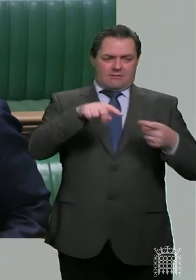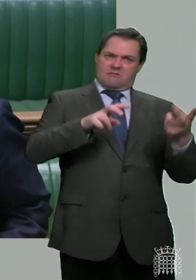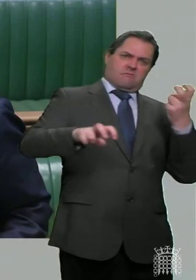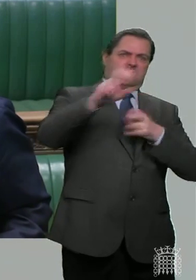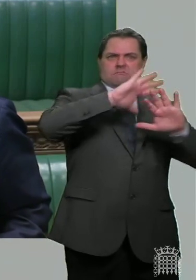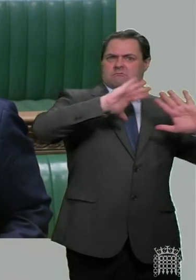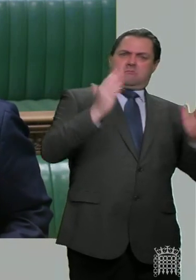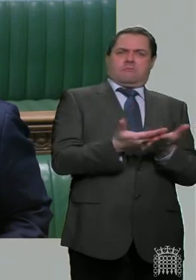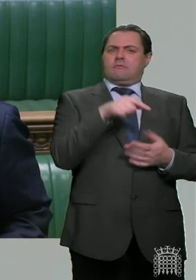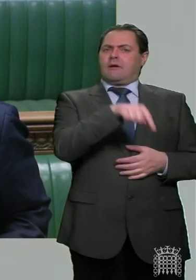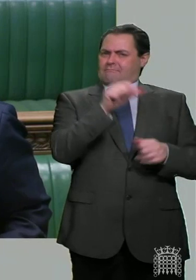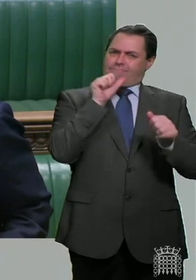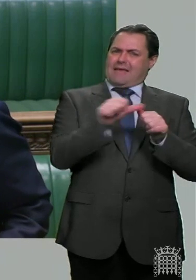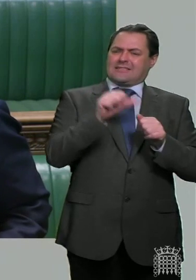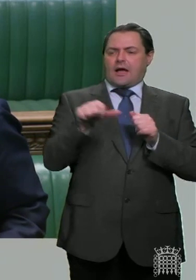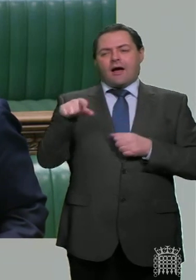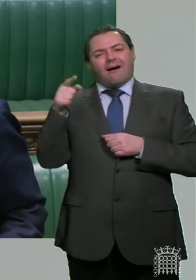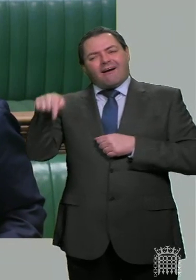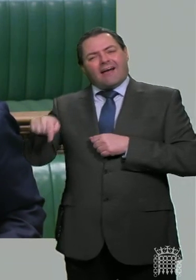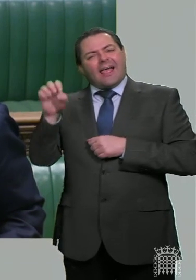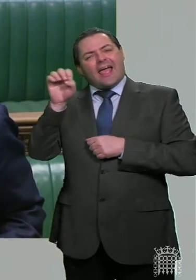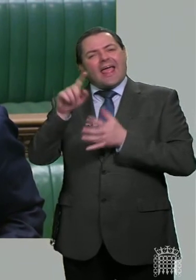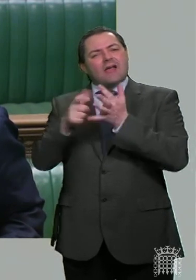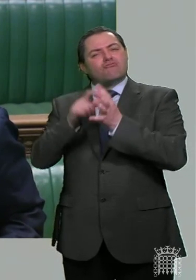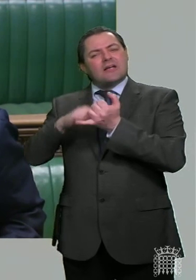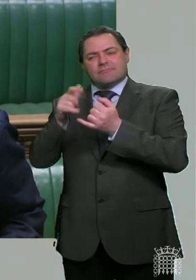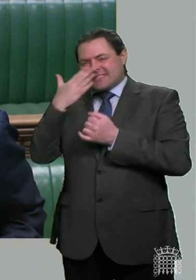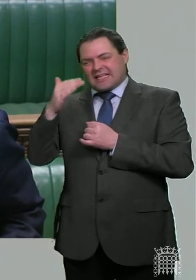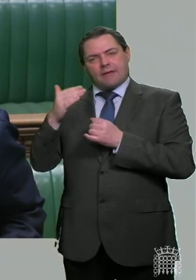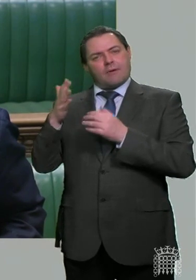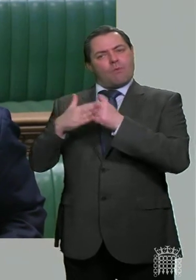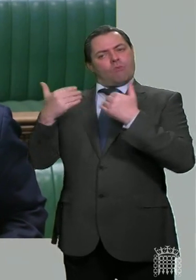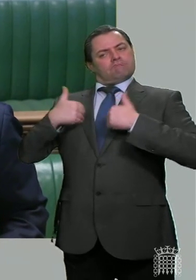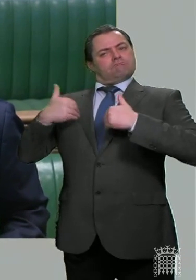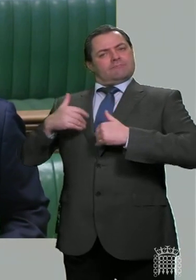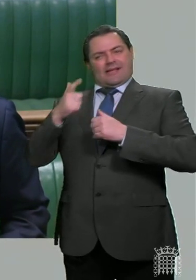If there was a criticism of the Erasmus scheme, it tended to favour higher-income households.